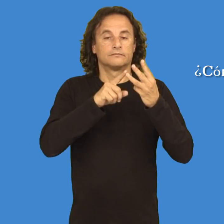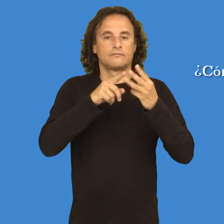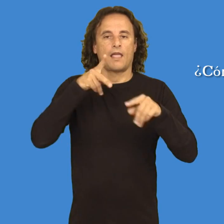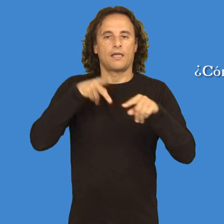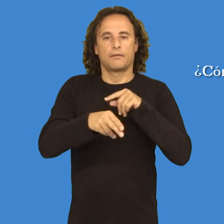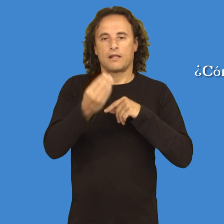evitar